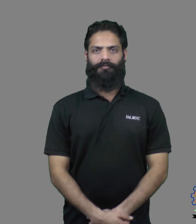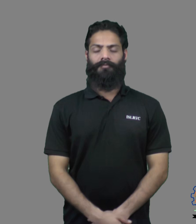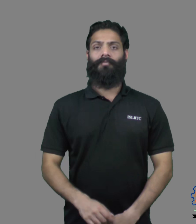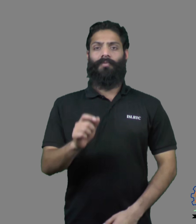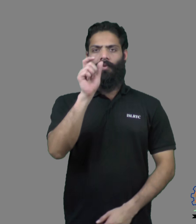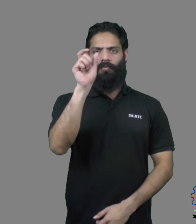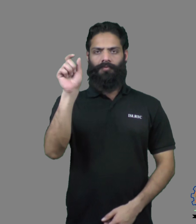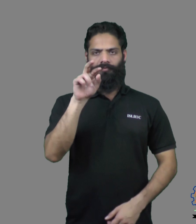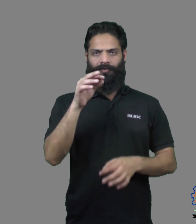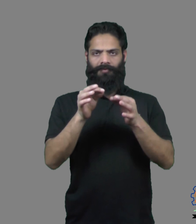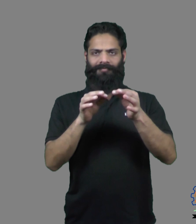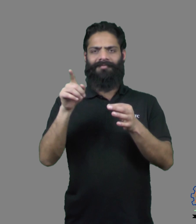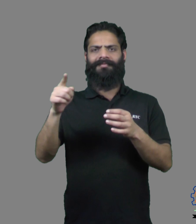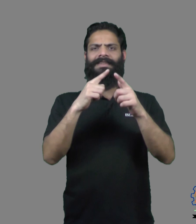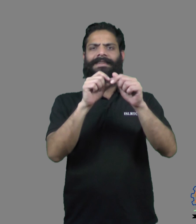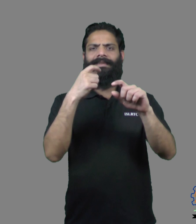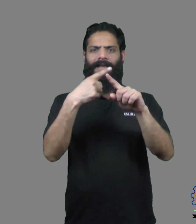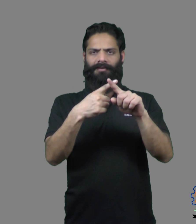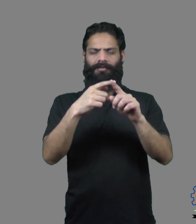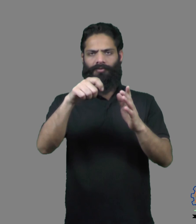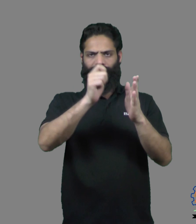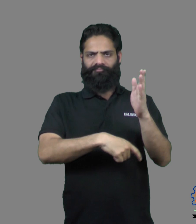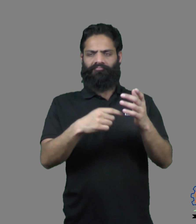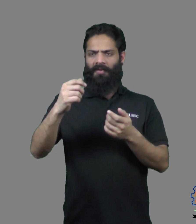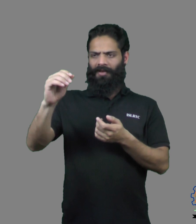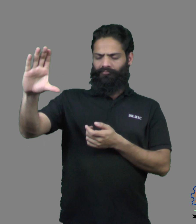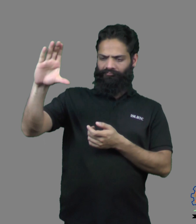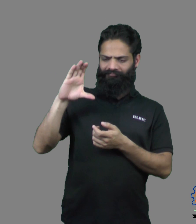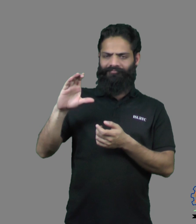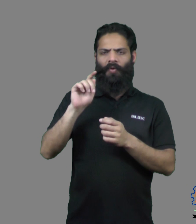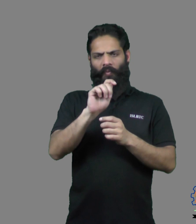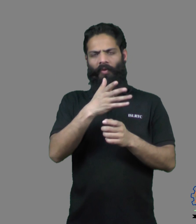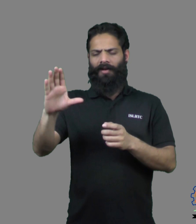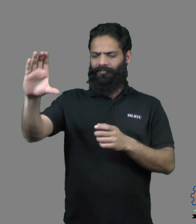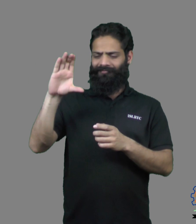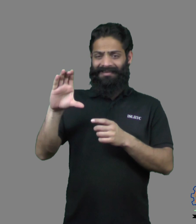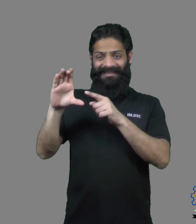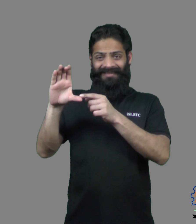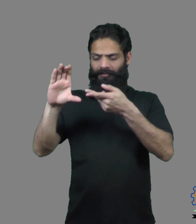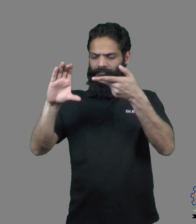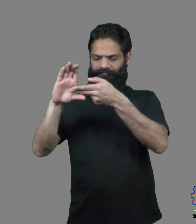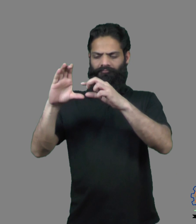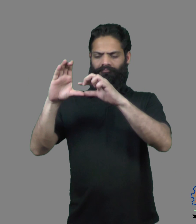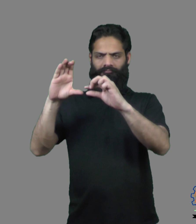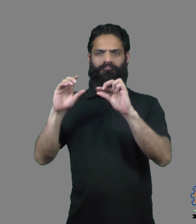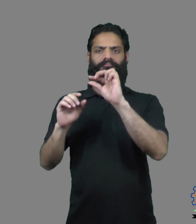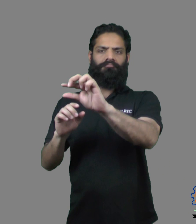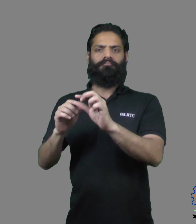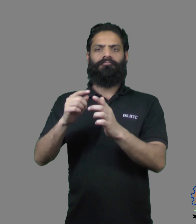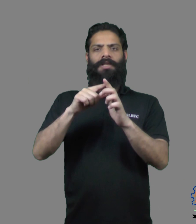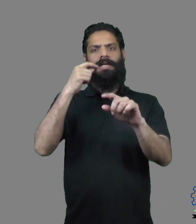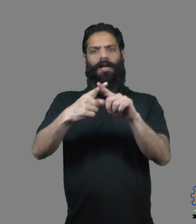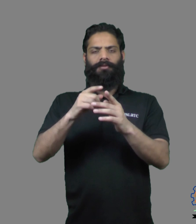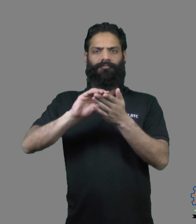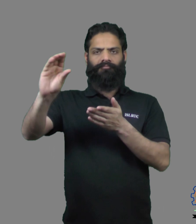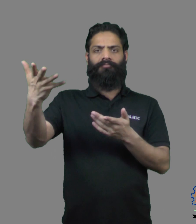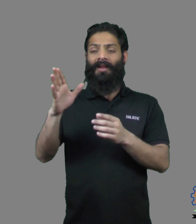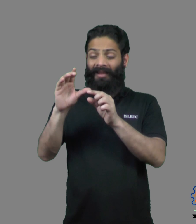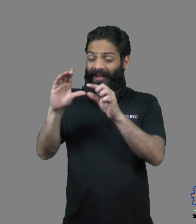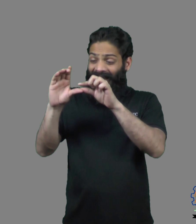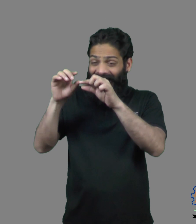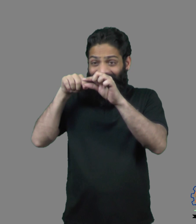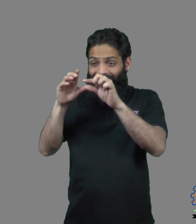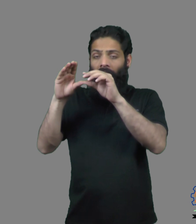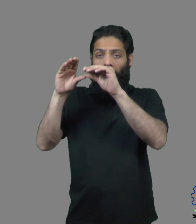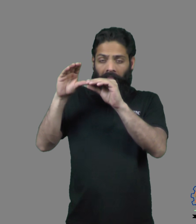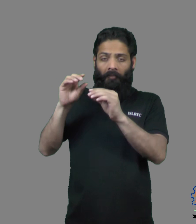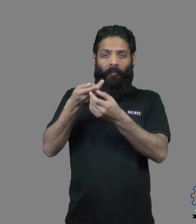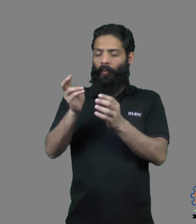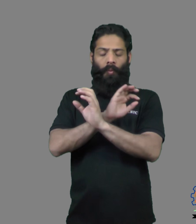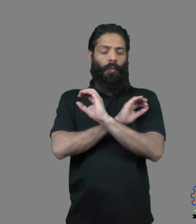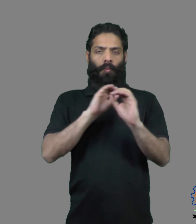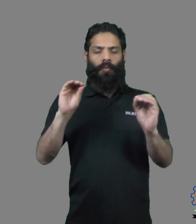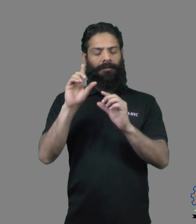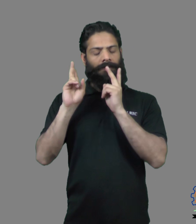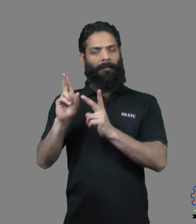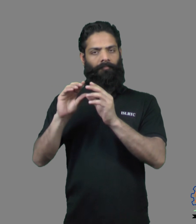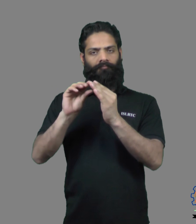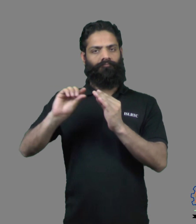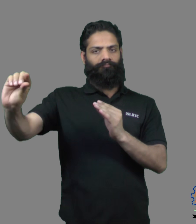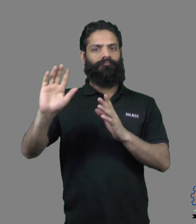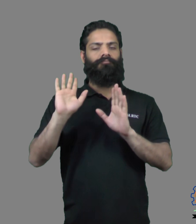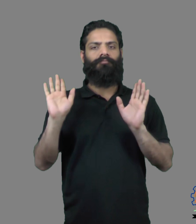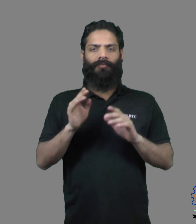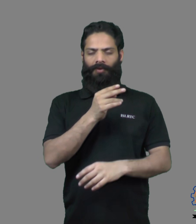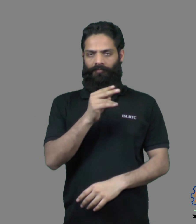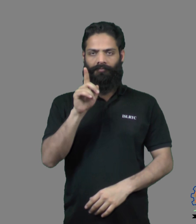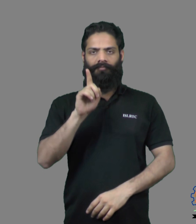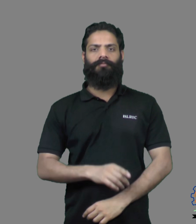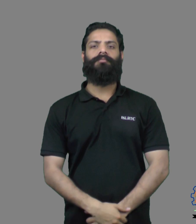Flat Tax